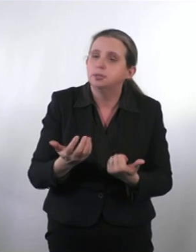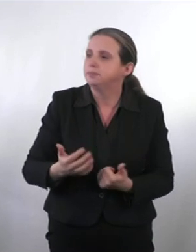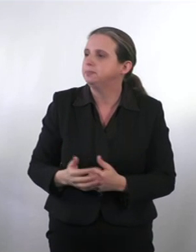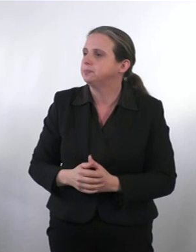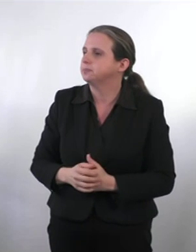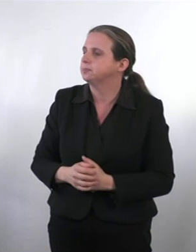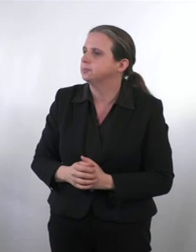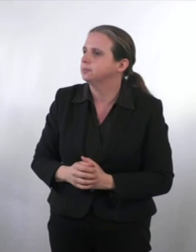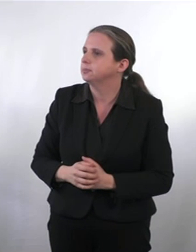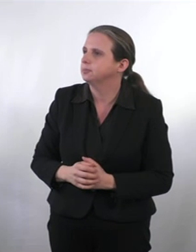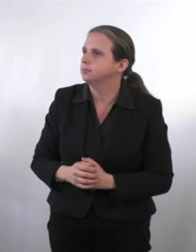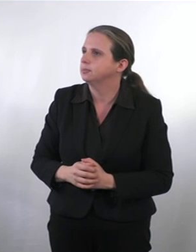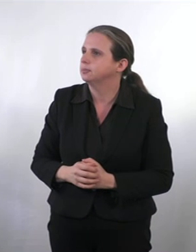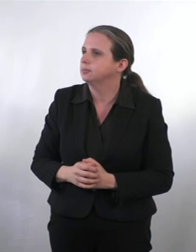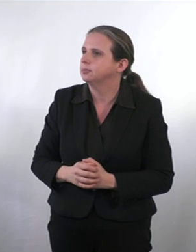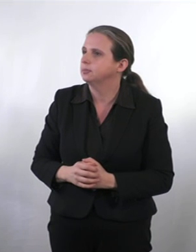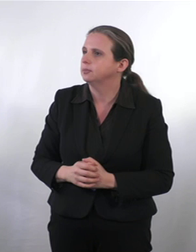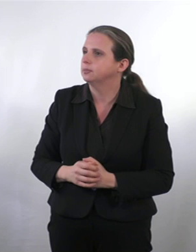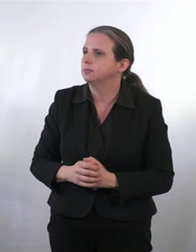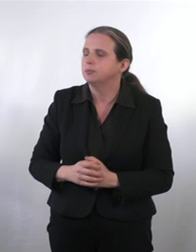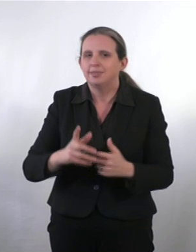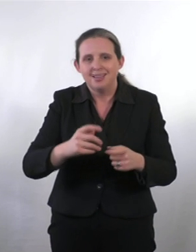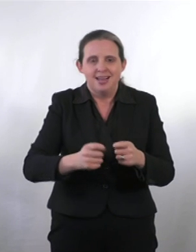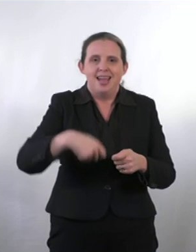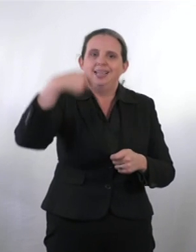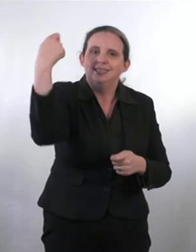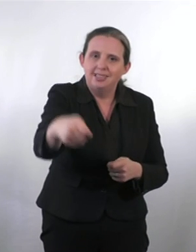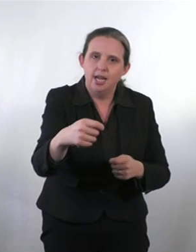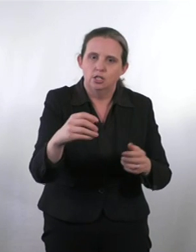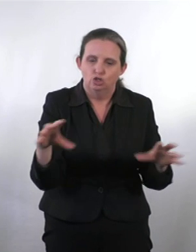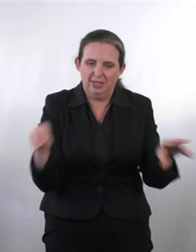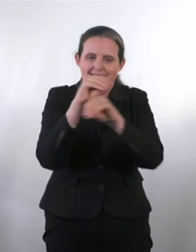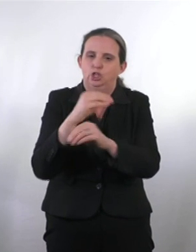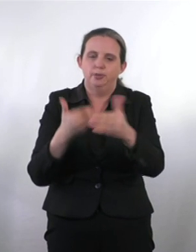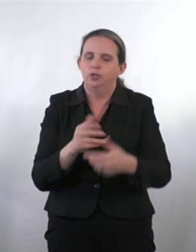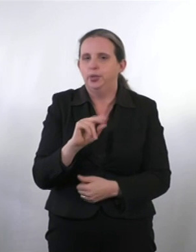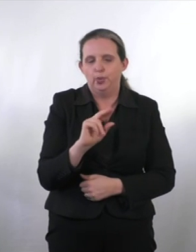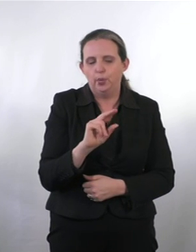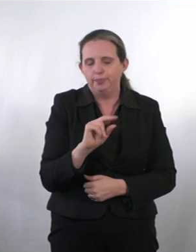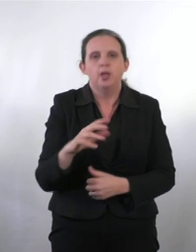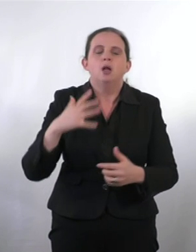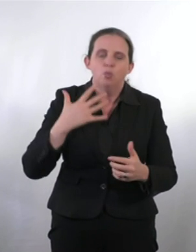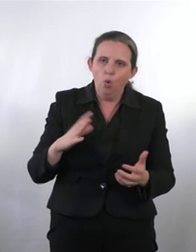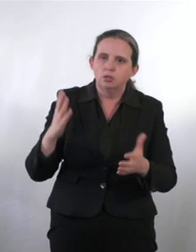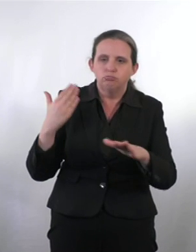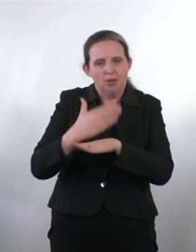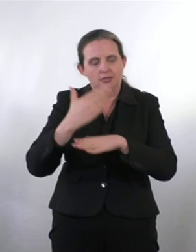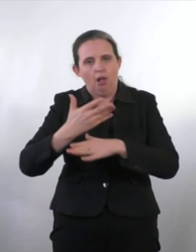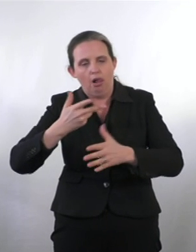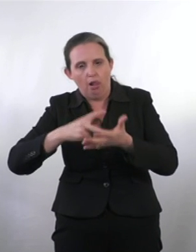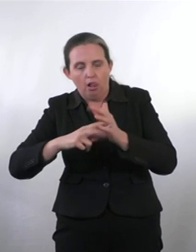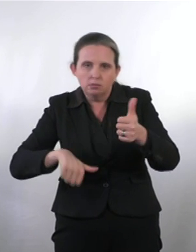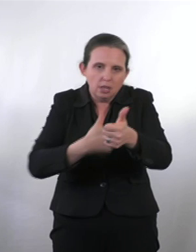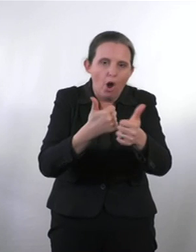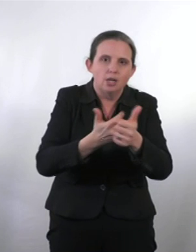Of course we are not going to extend the transition period, but we want to make practical arrangements to help businesses in Northern Ireland.